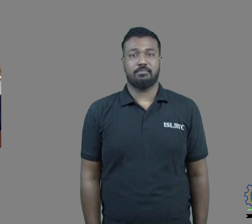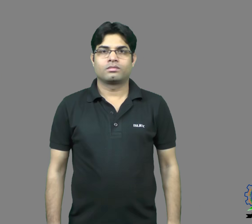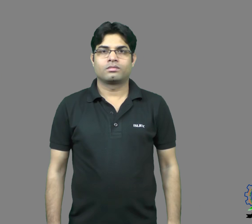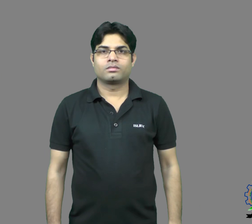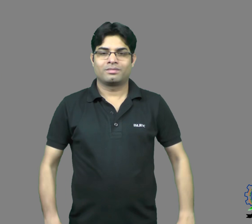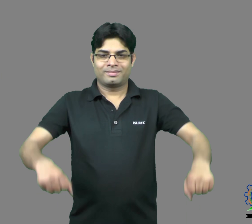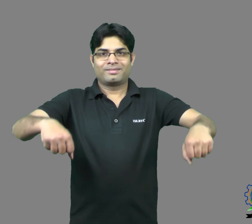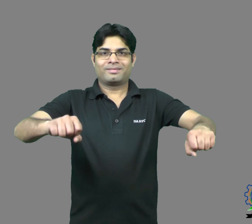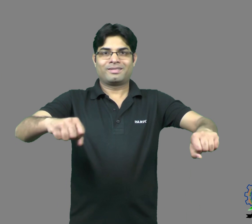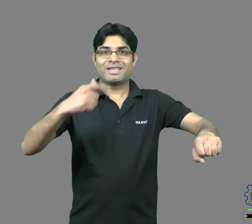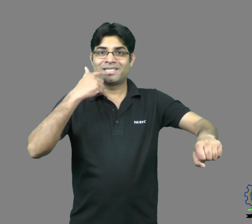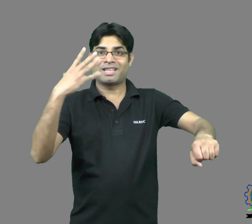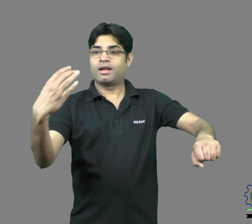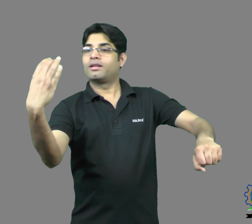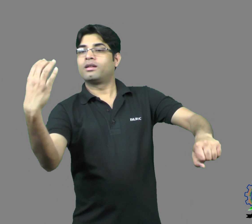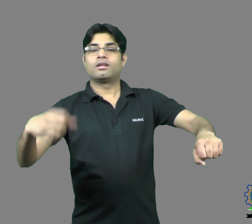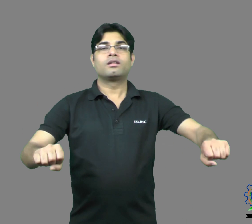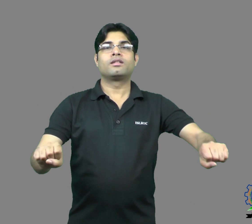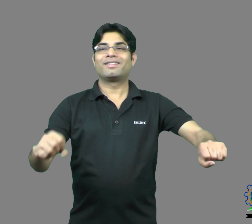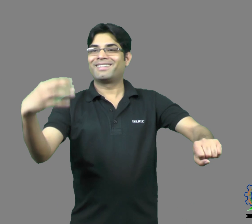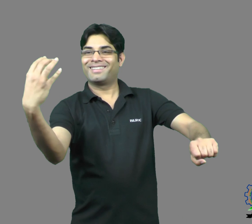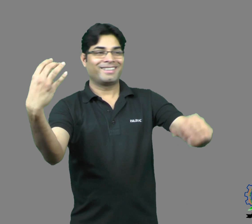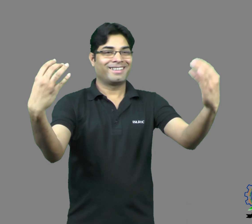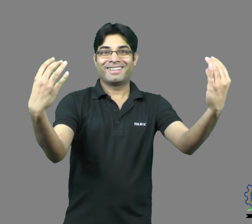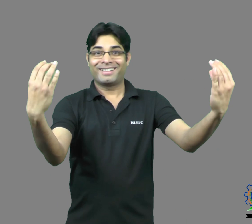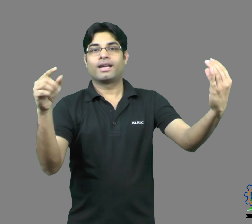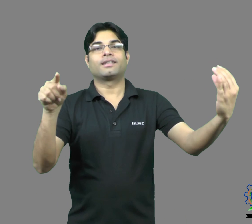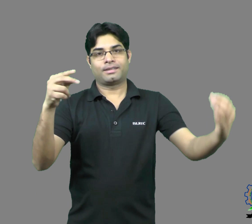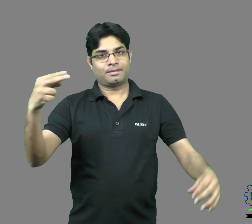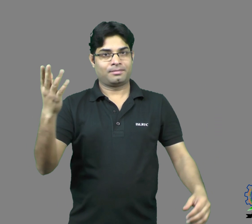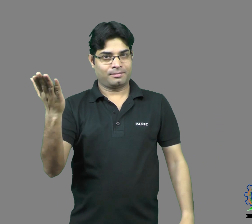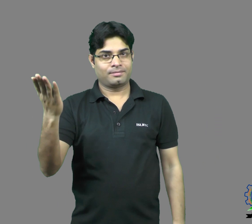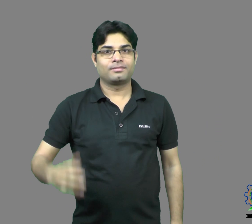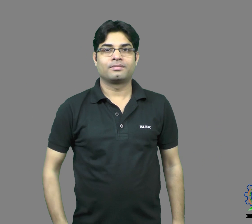Side Mirror